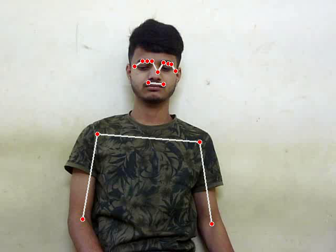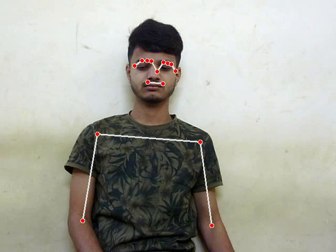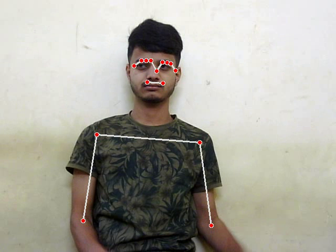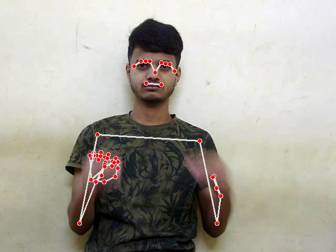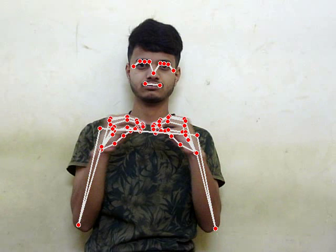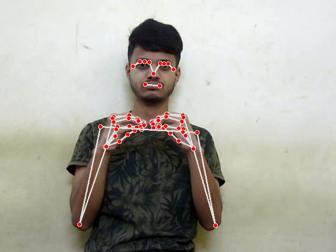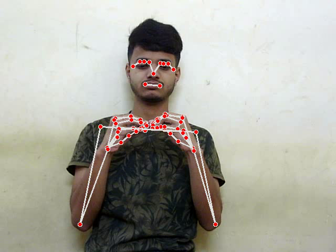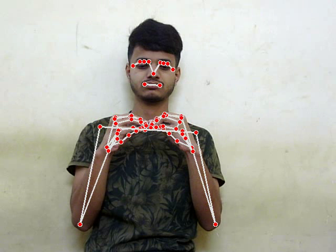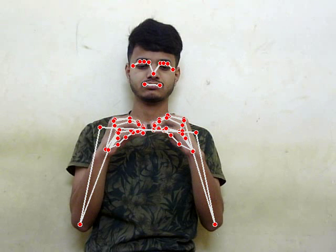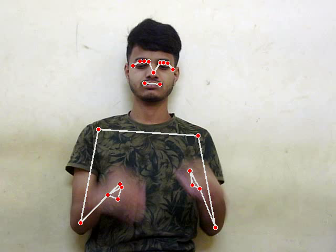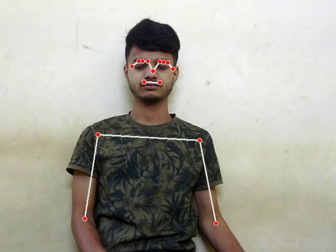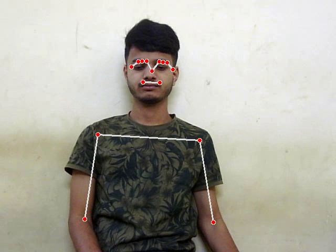more